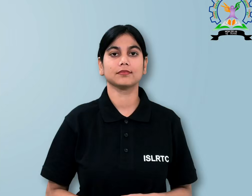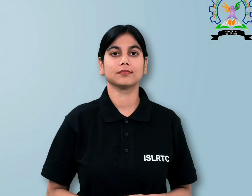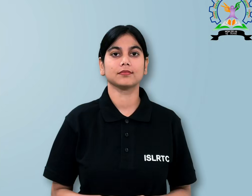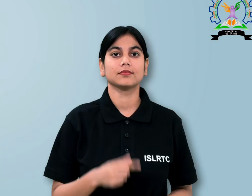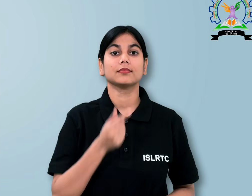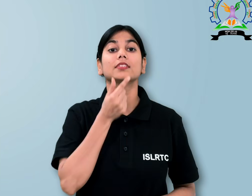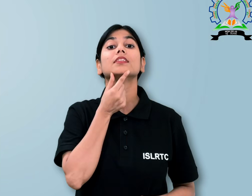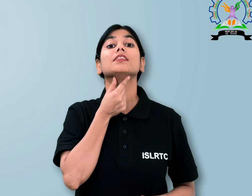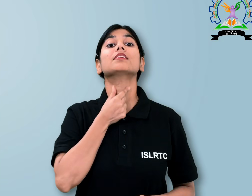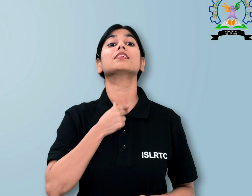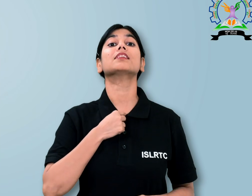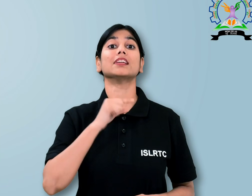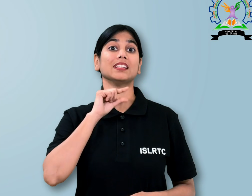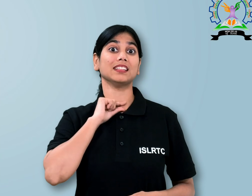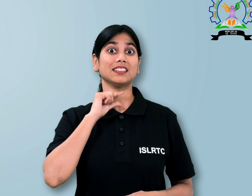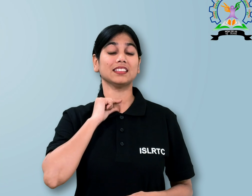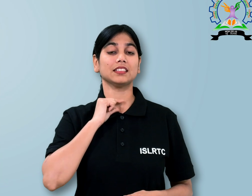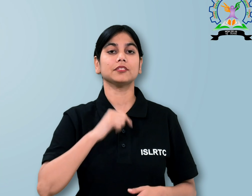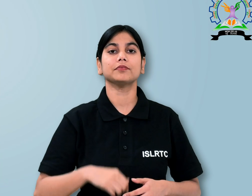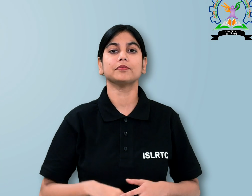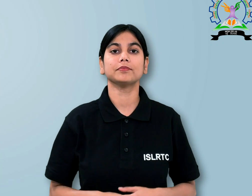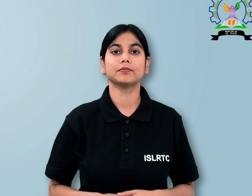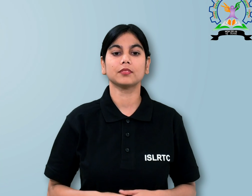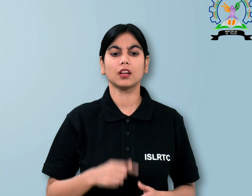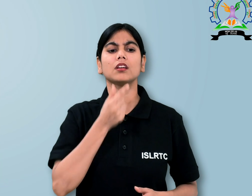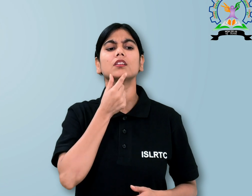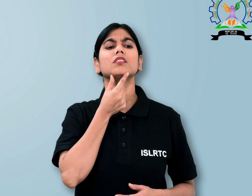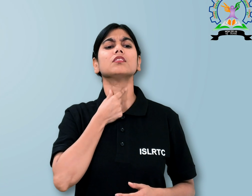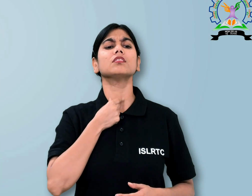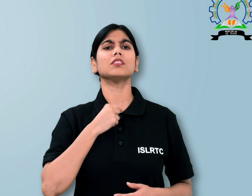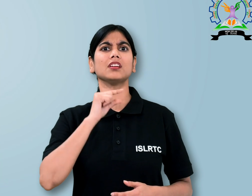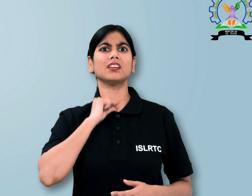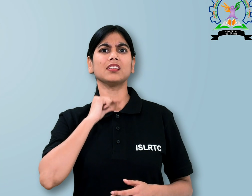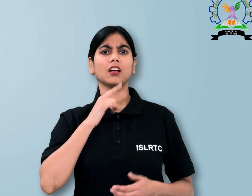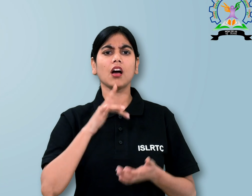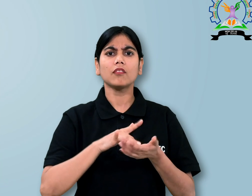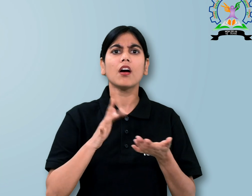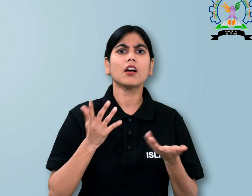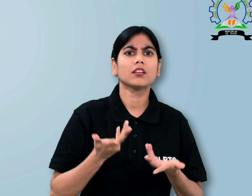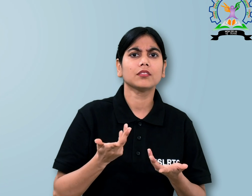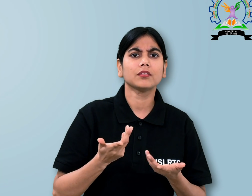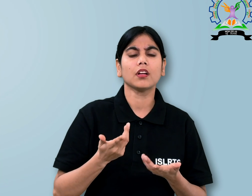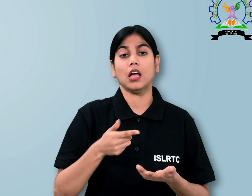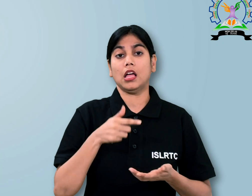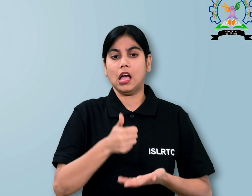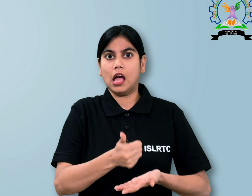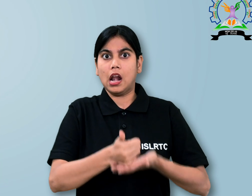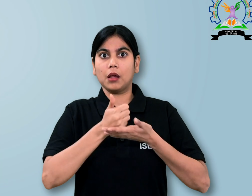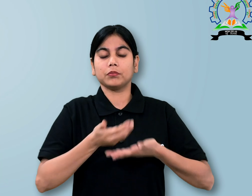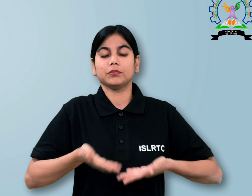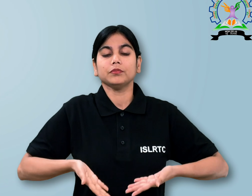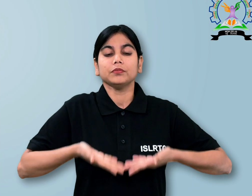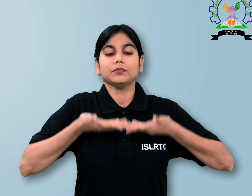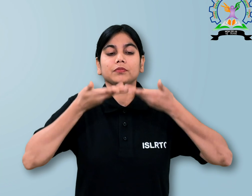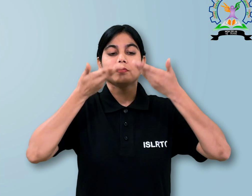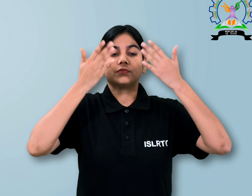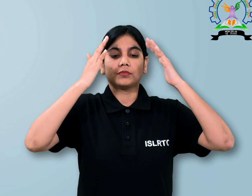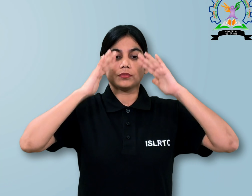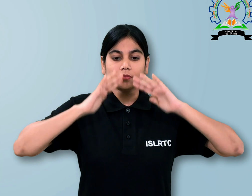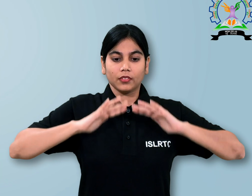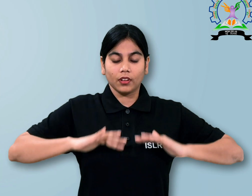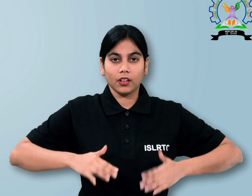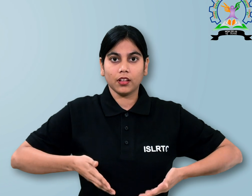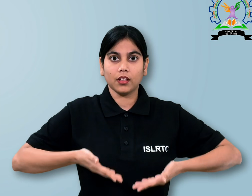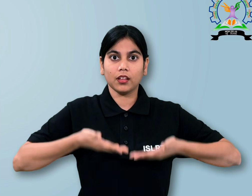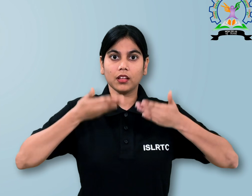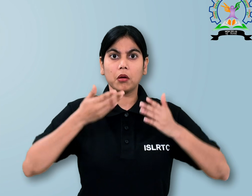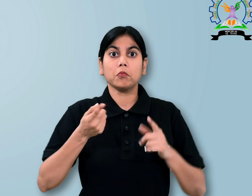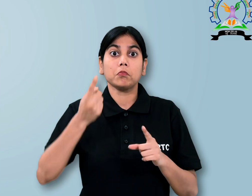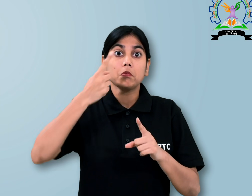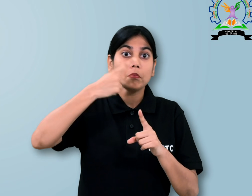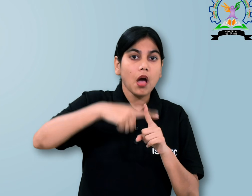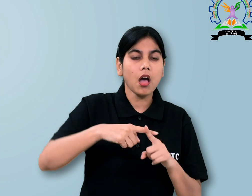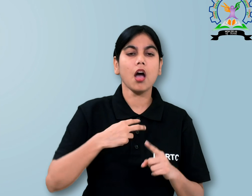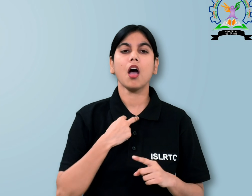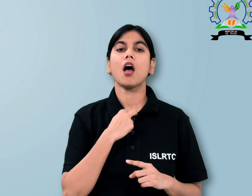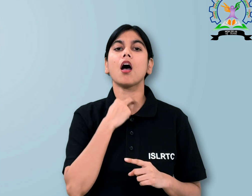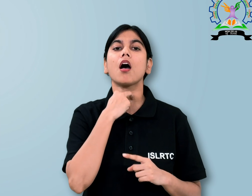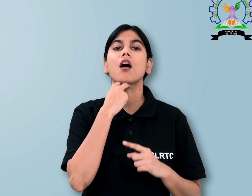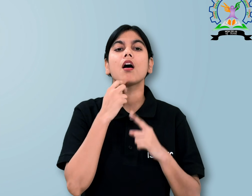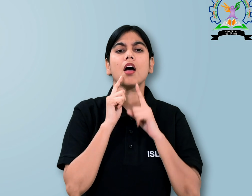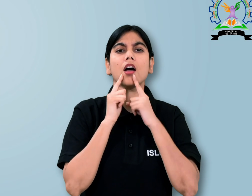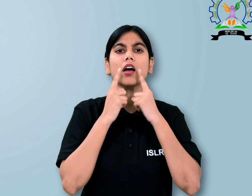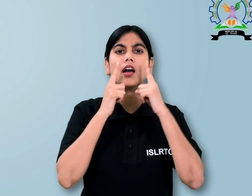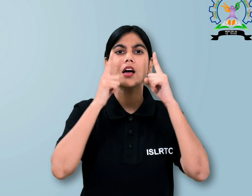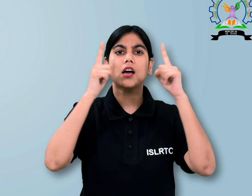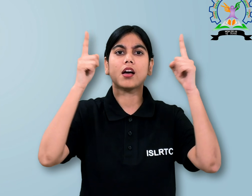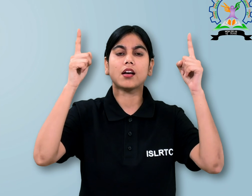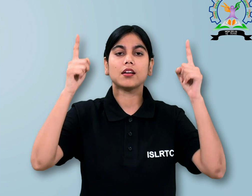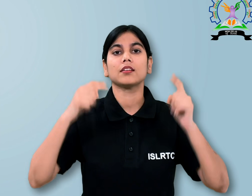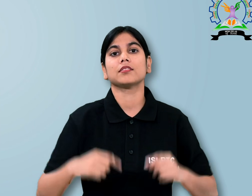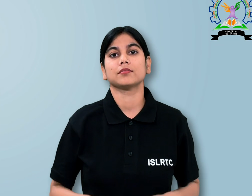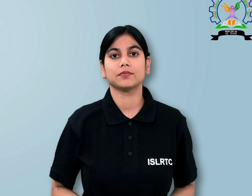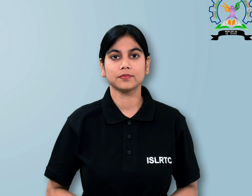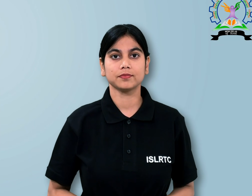Larynx Larynx is also known as the voice box. It is located in the throat and helps with breathing and making vocal sounds.